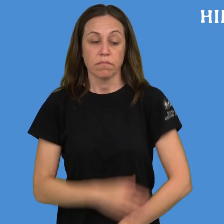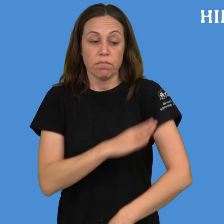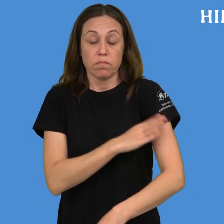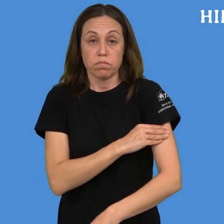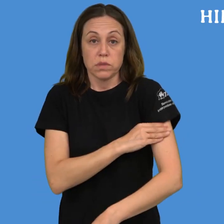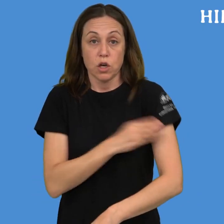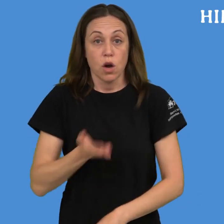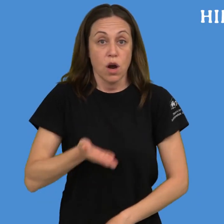tensión